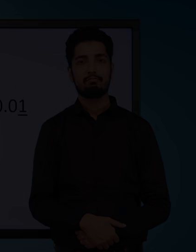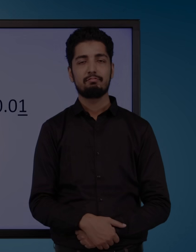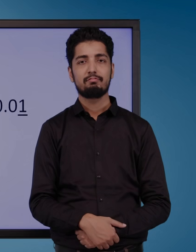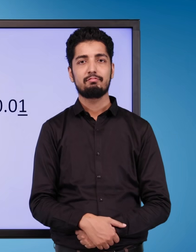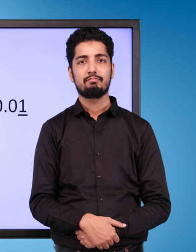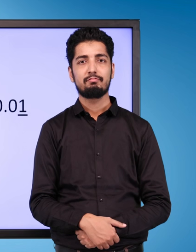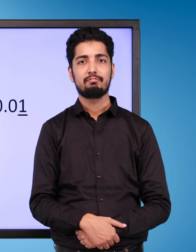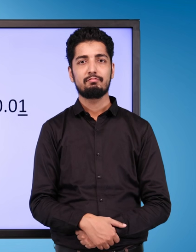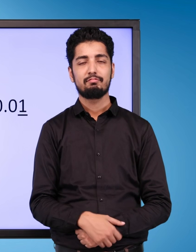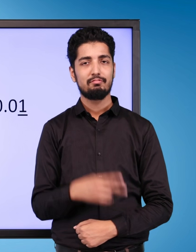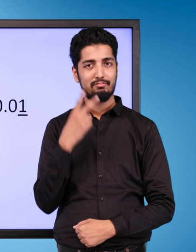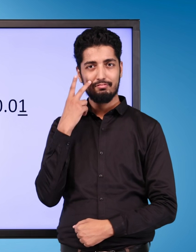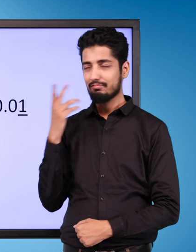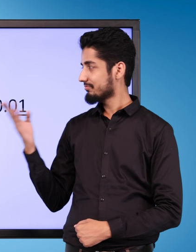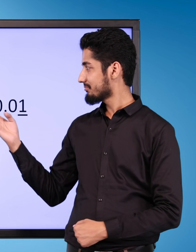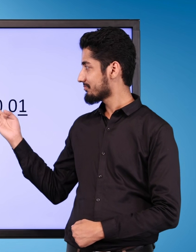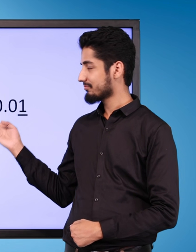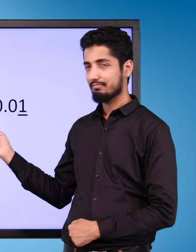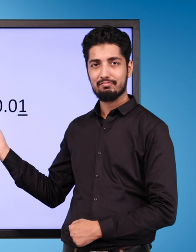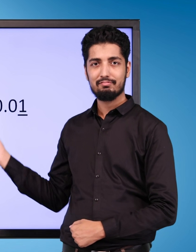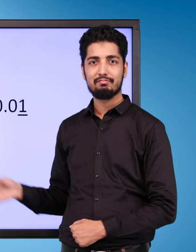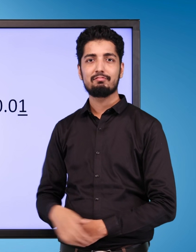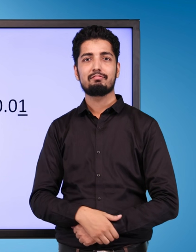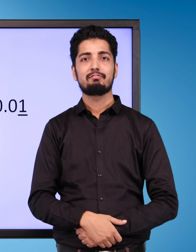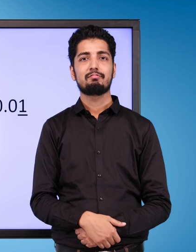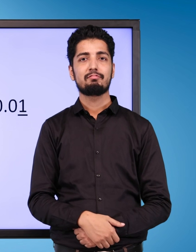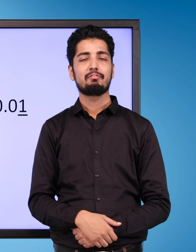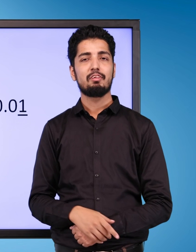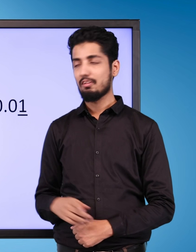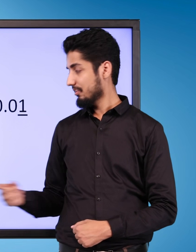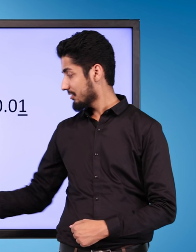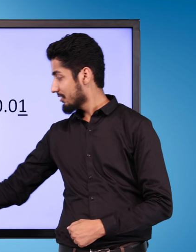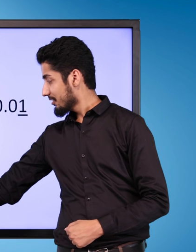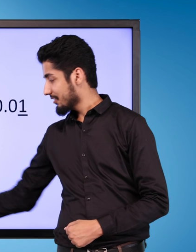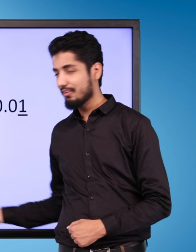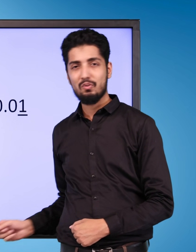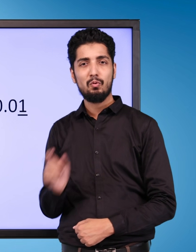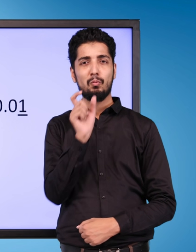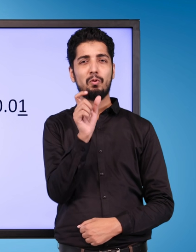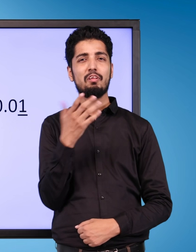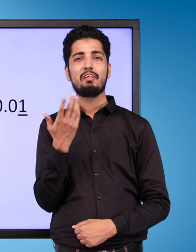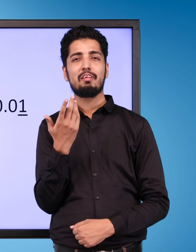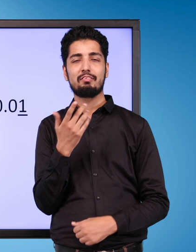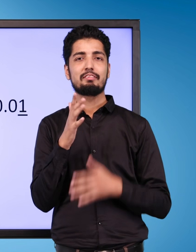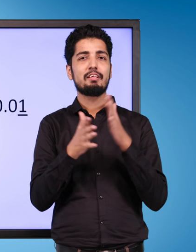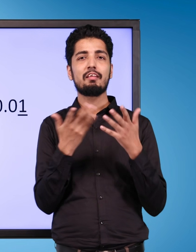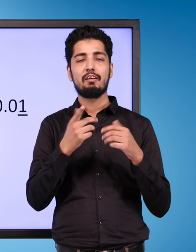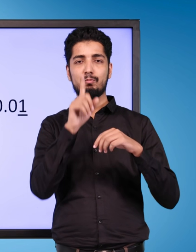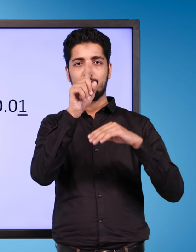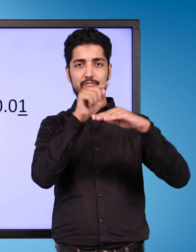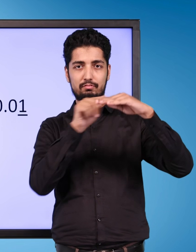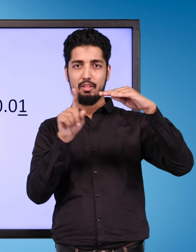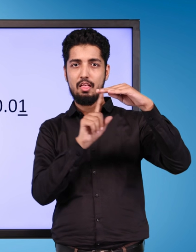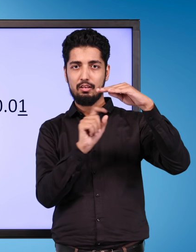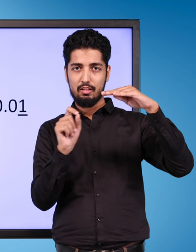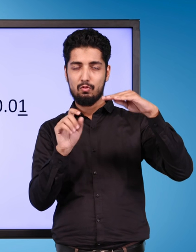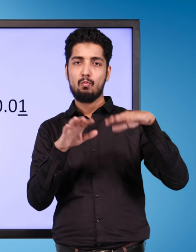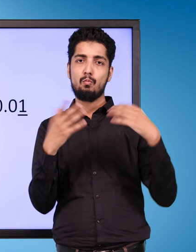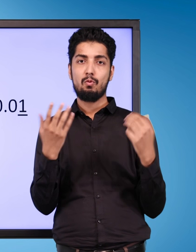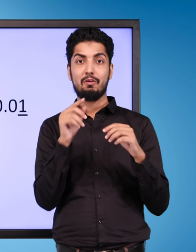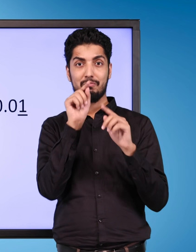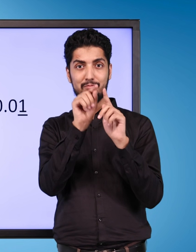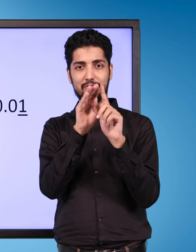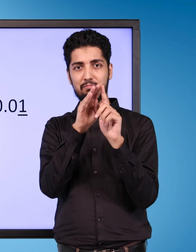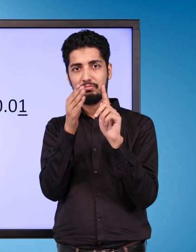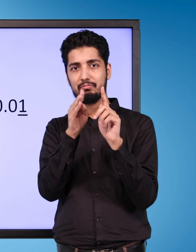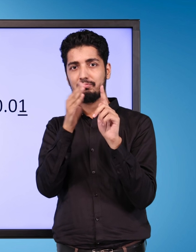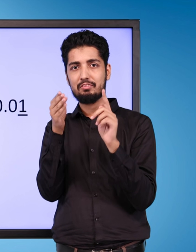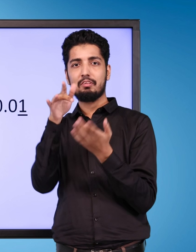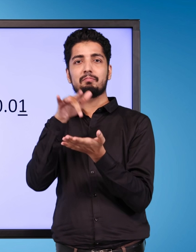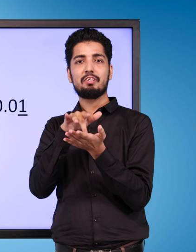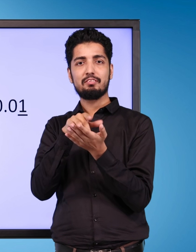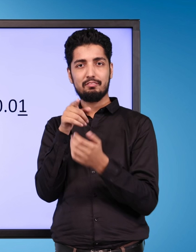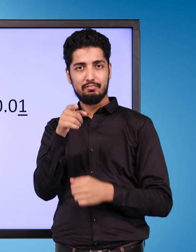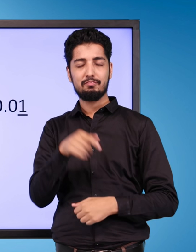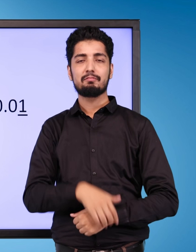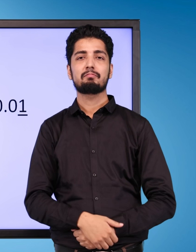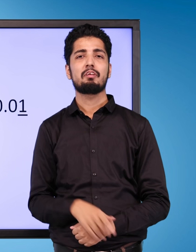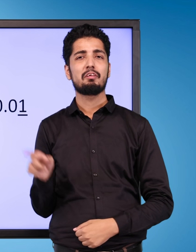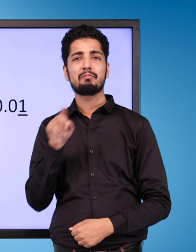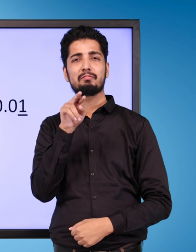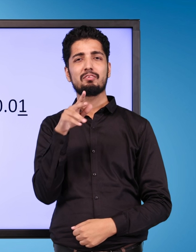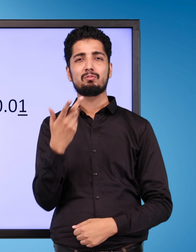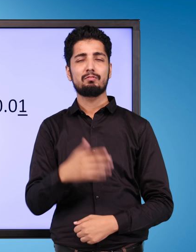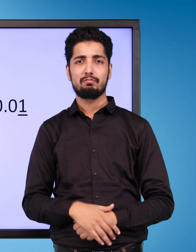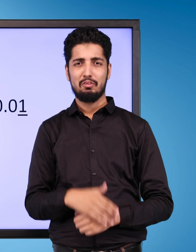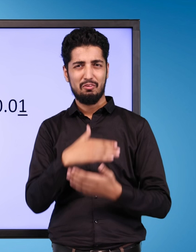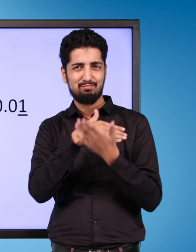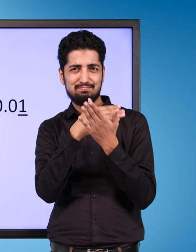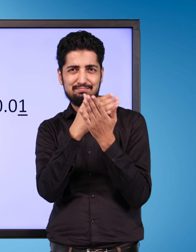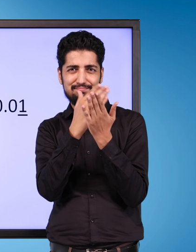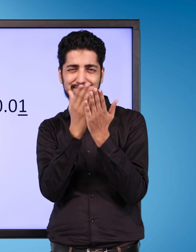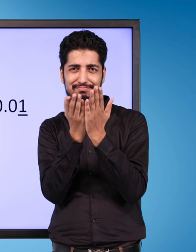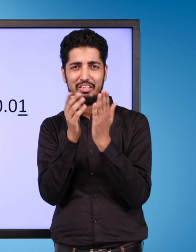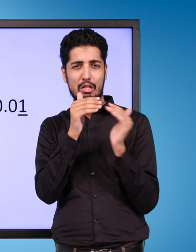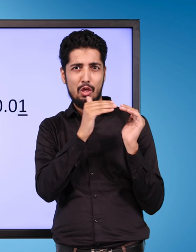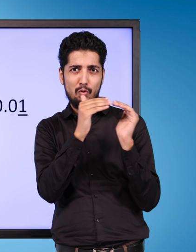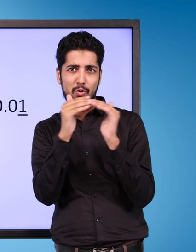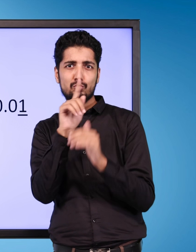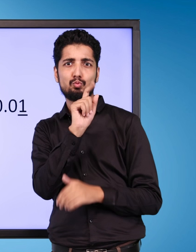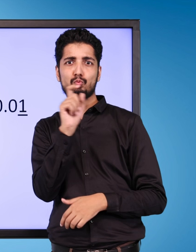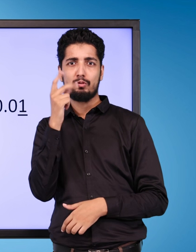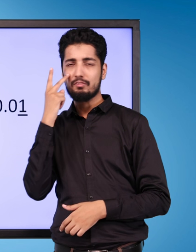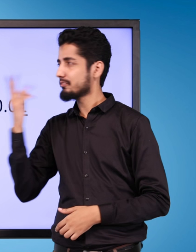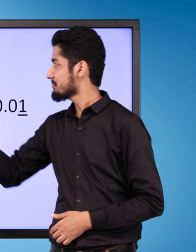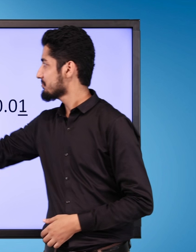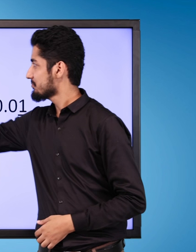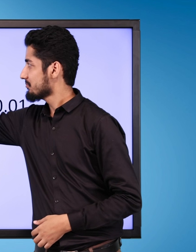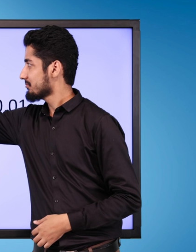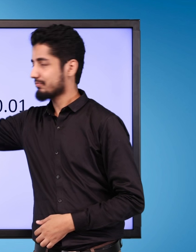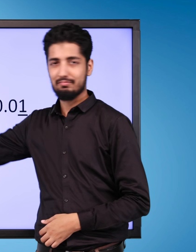Hundredths This is the sign for hundredths If we divide one unit into 100 equal parts